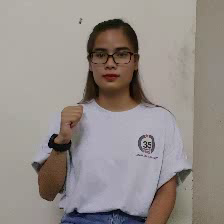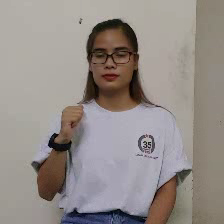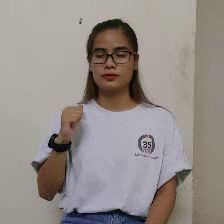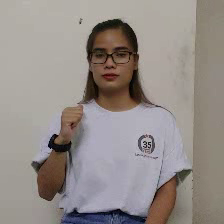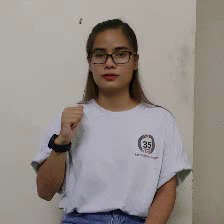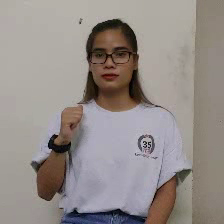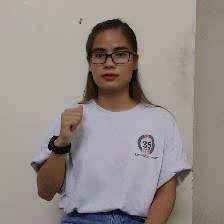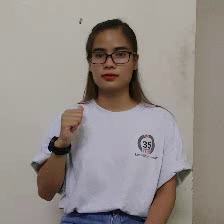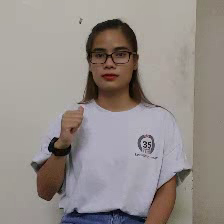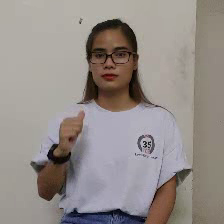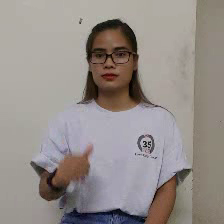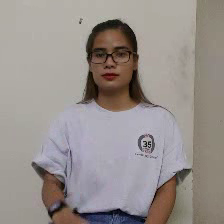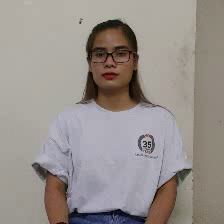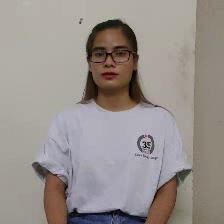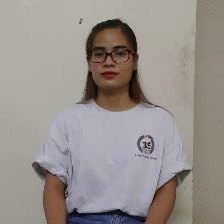Nghỉ ngơi